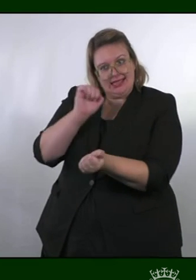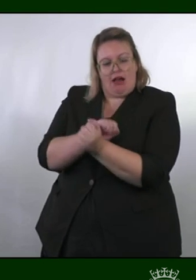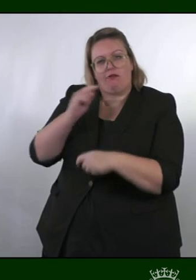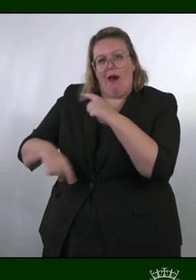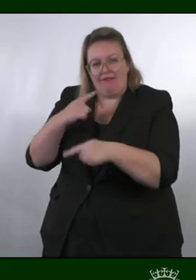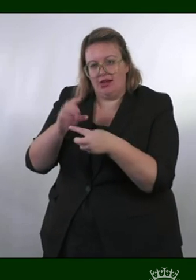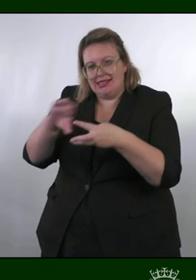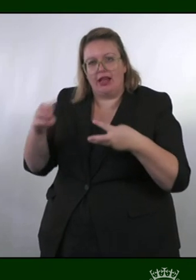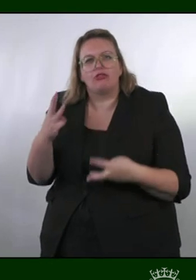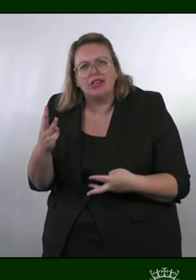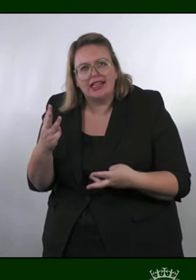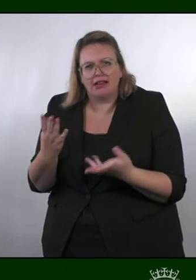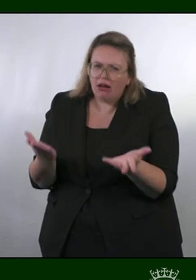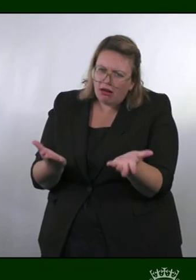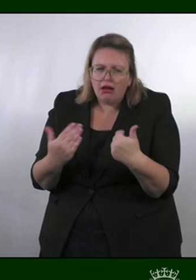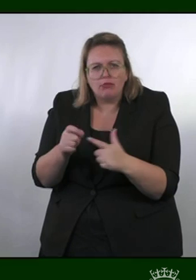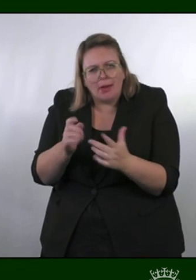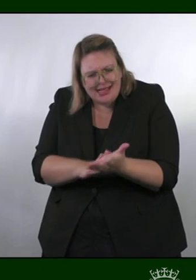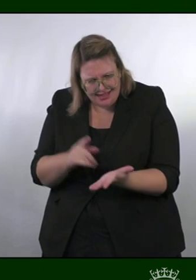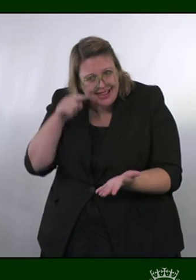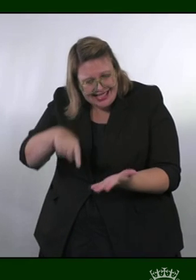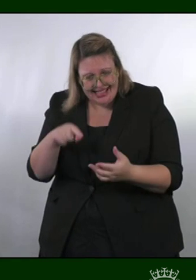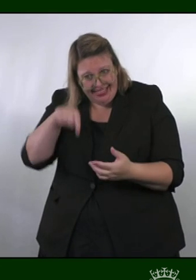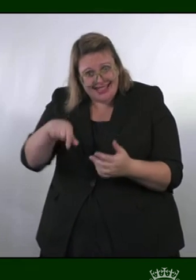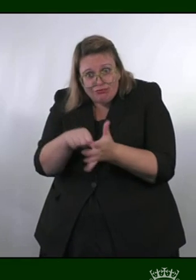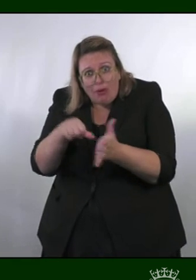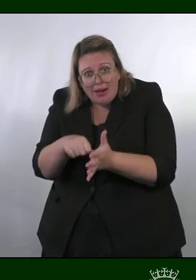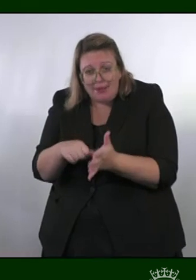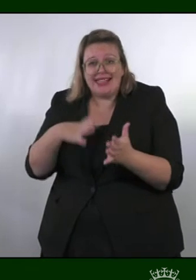Can the Prime Minister not see the problem if there is not a clear exit?